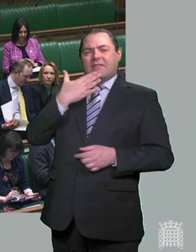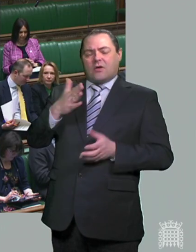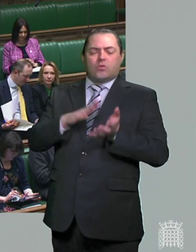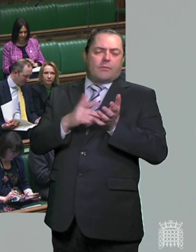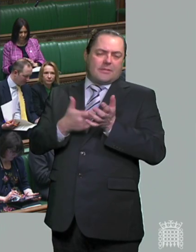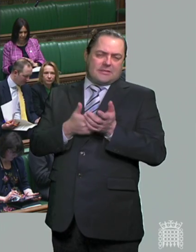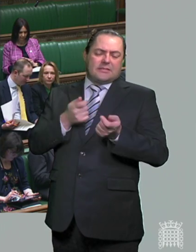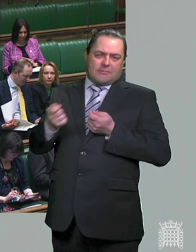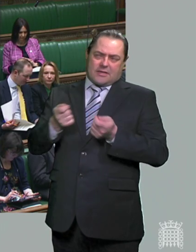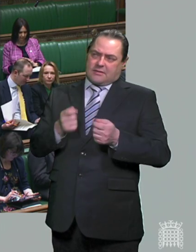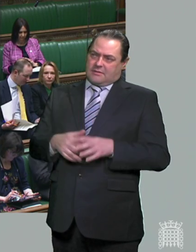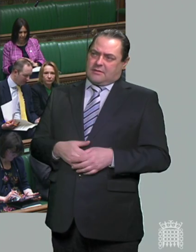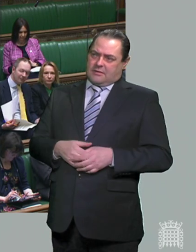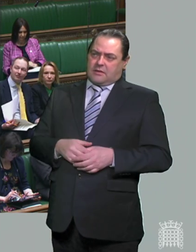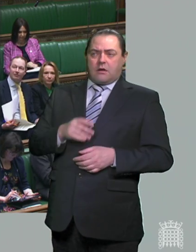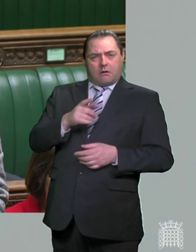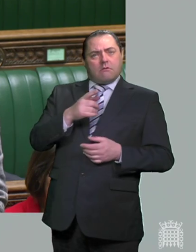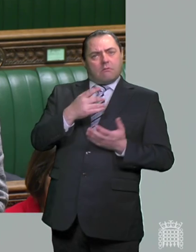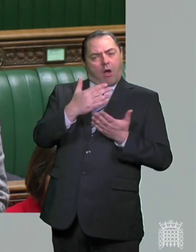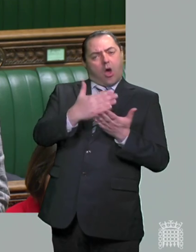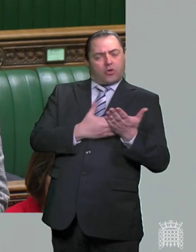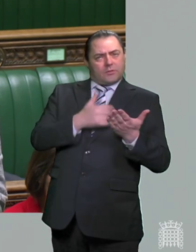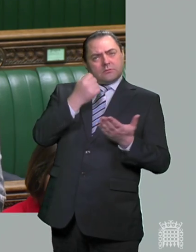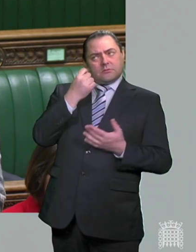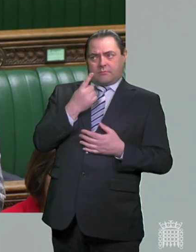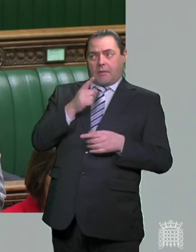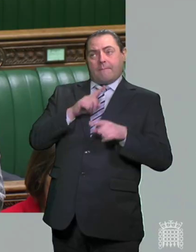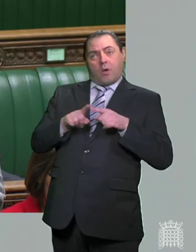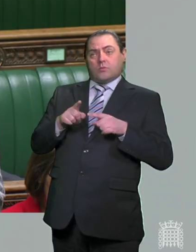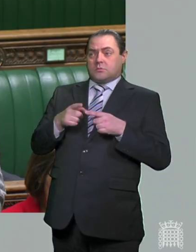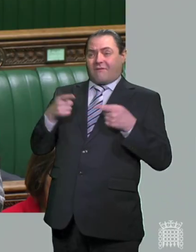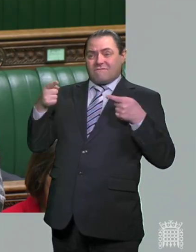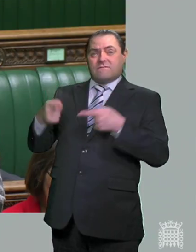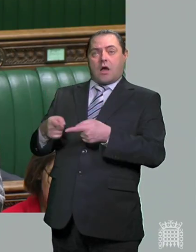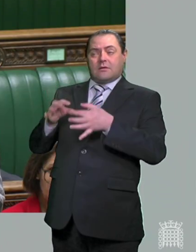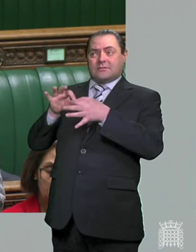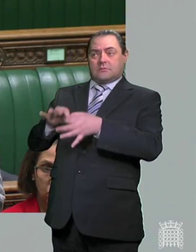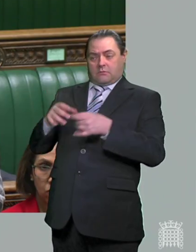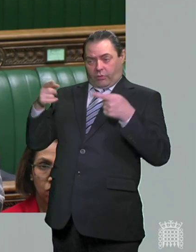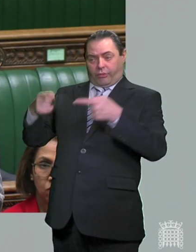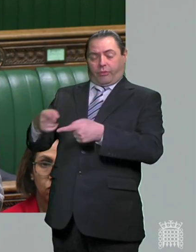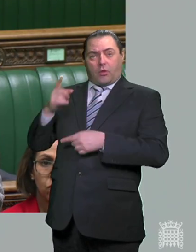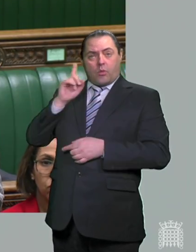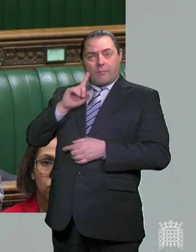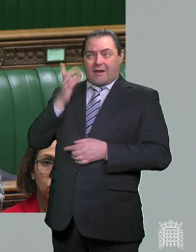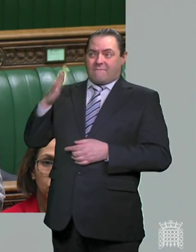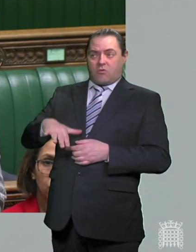I recognise the arguments that have been made. Most violence against women originates in misogyny.